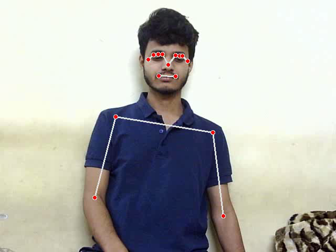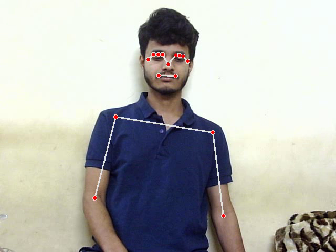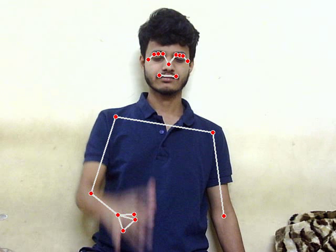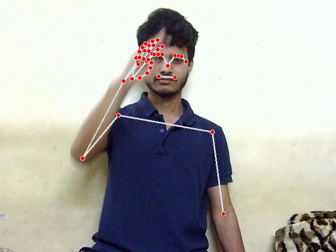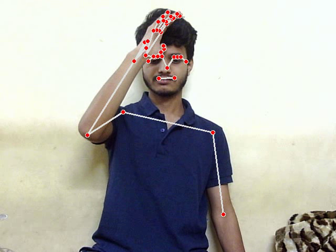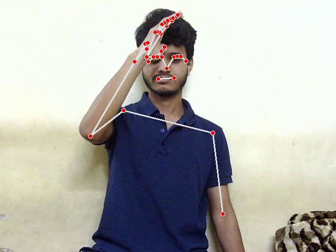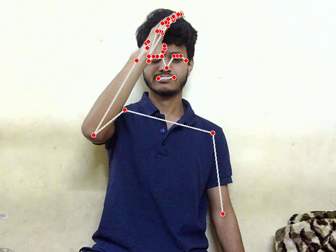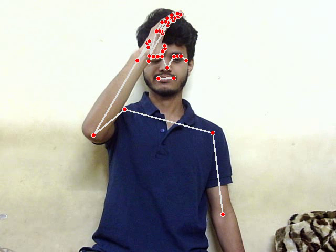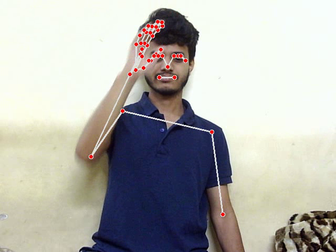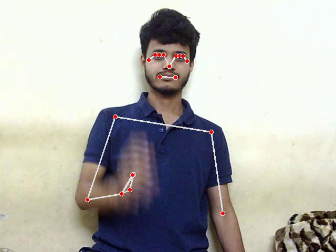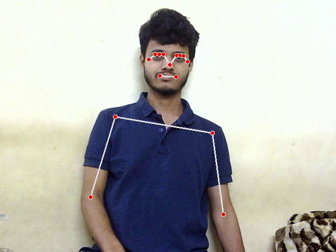father